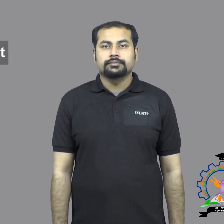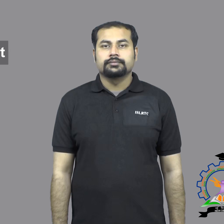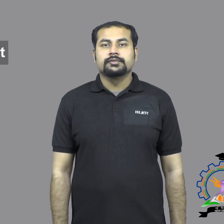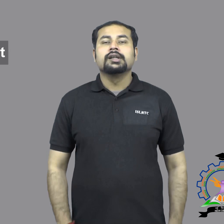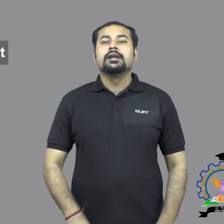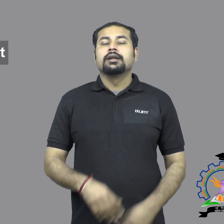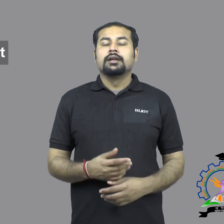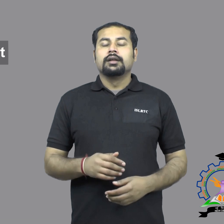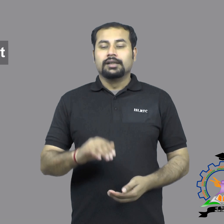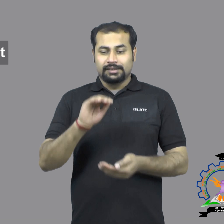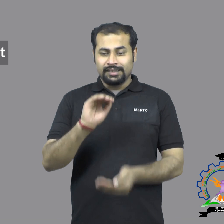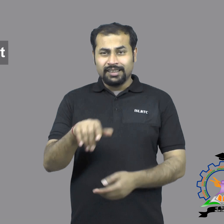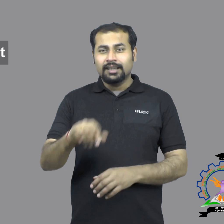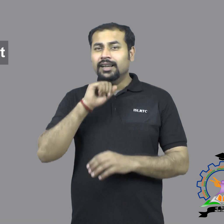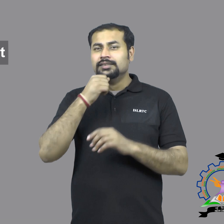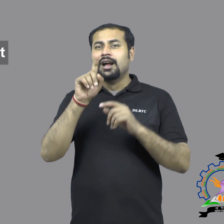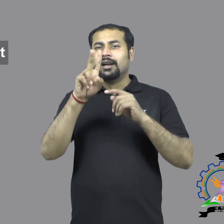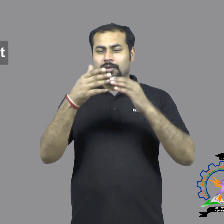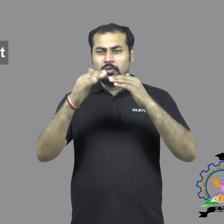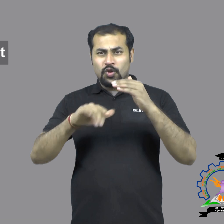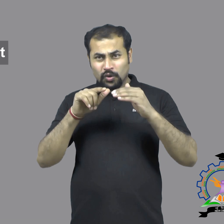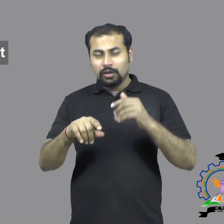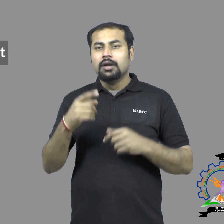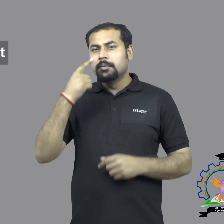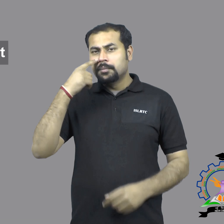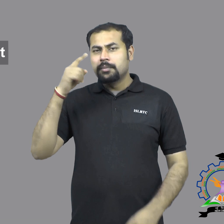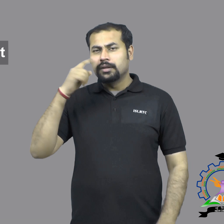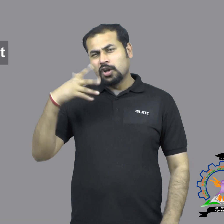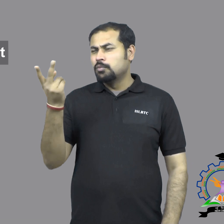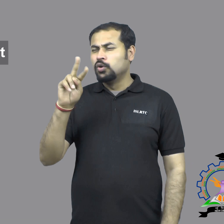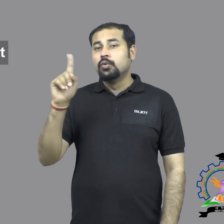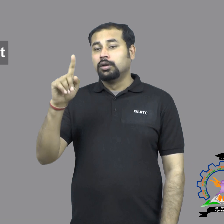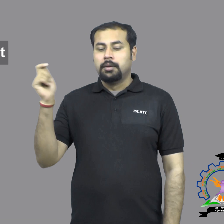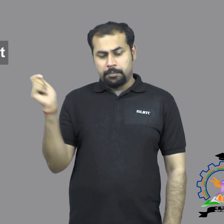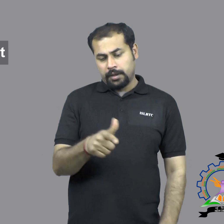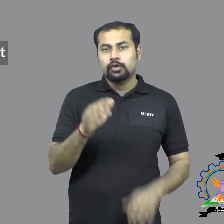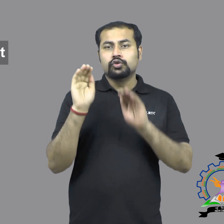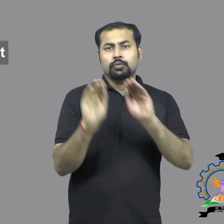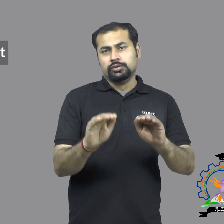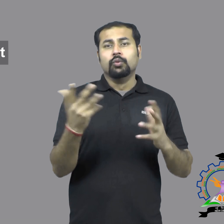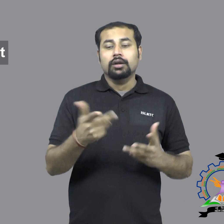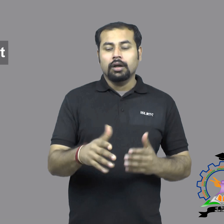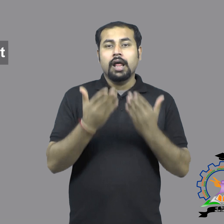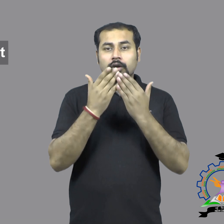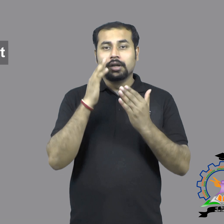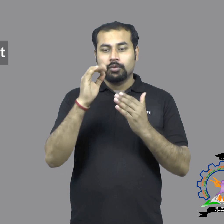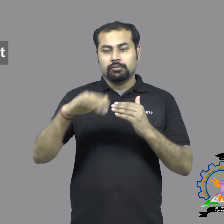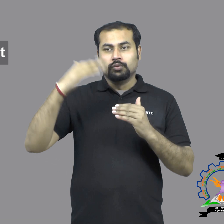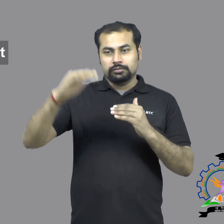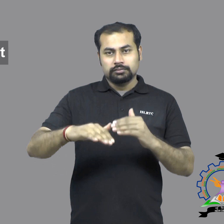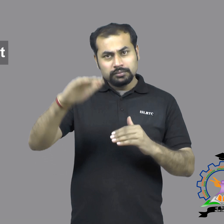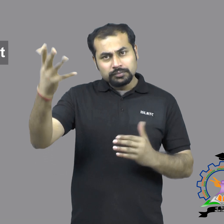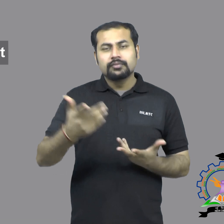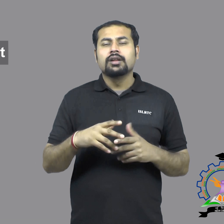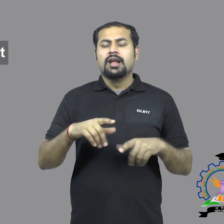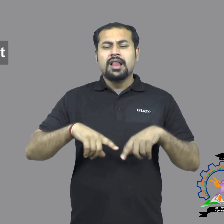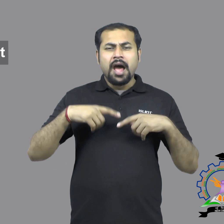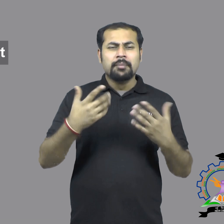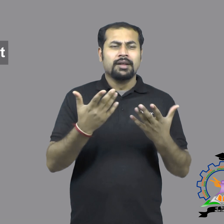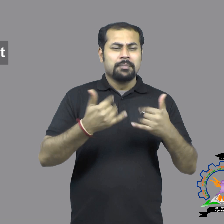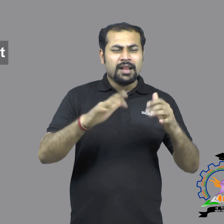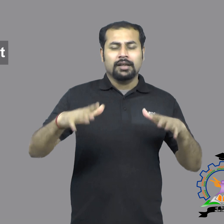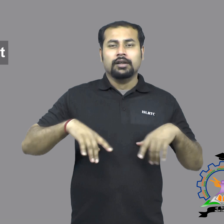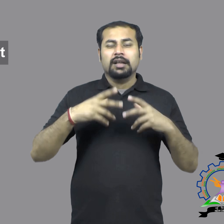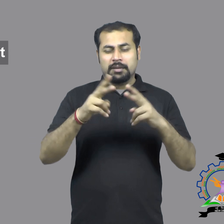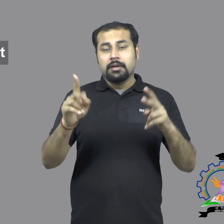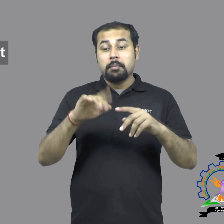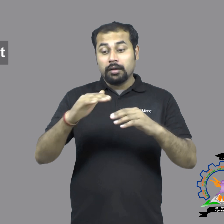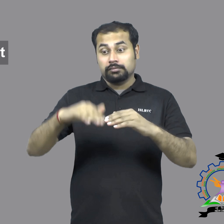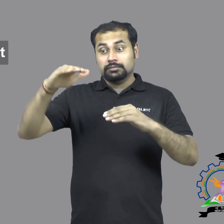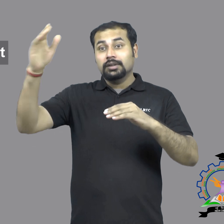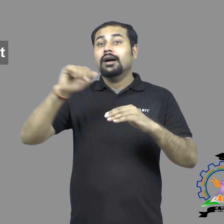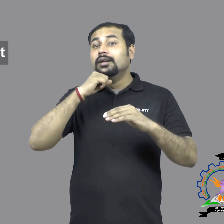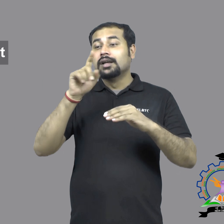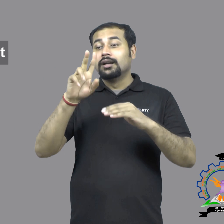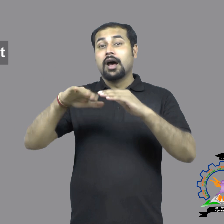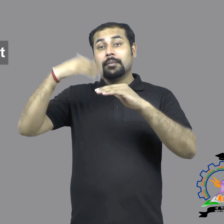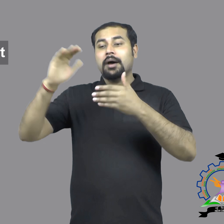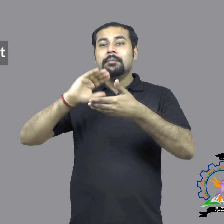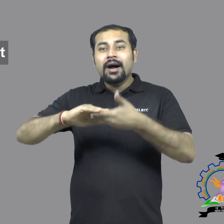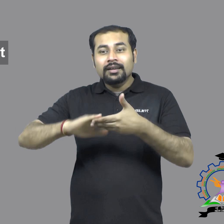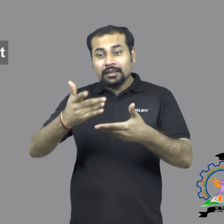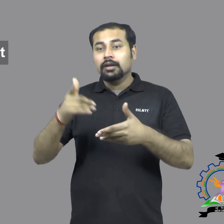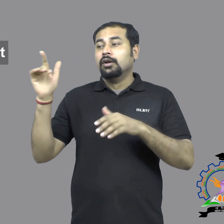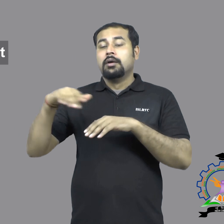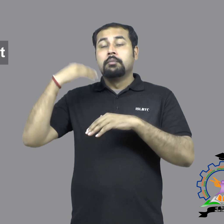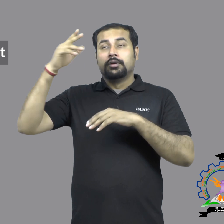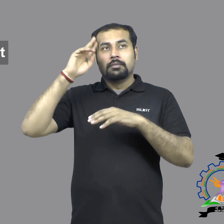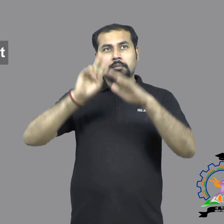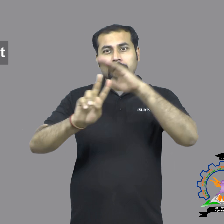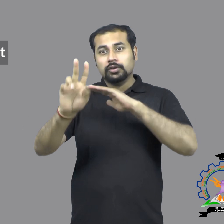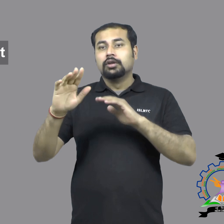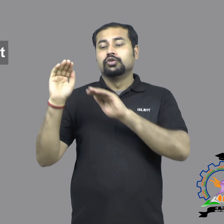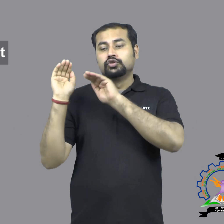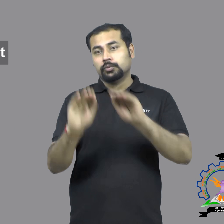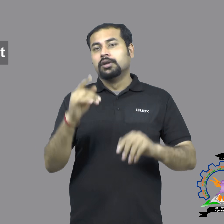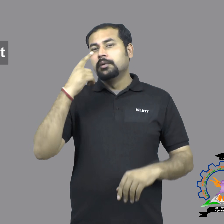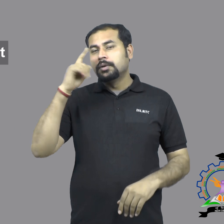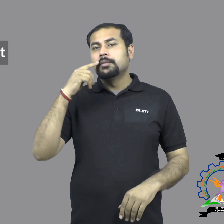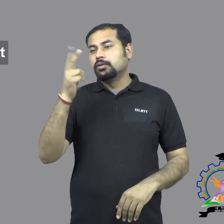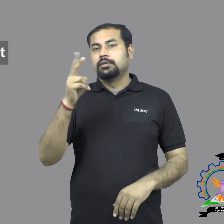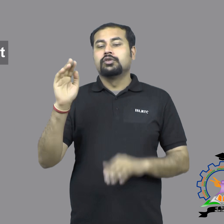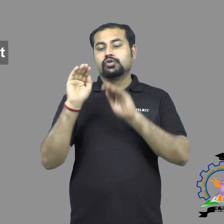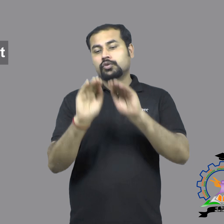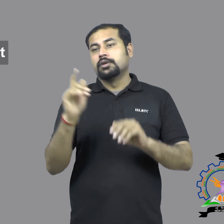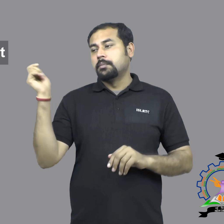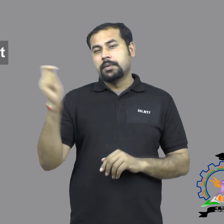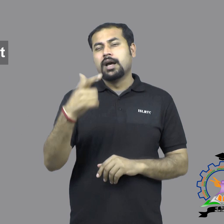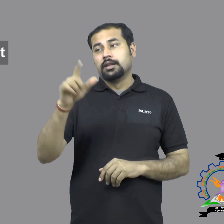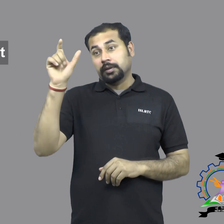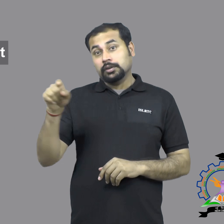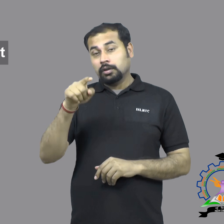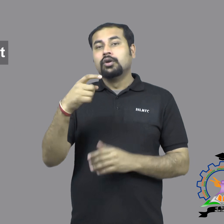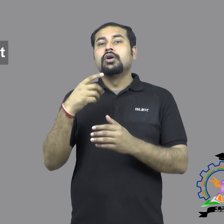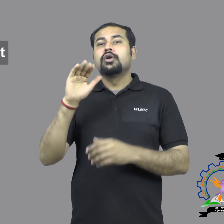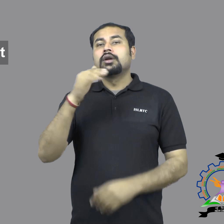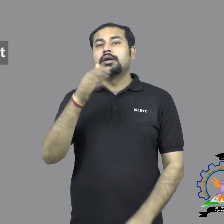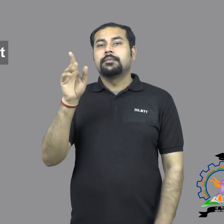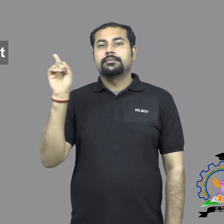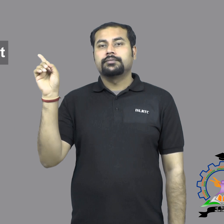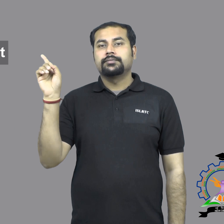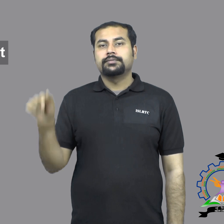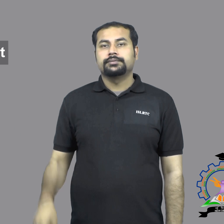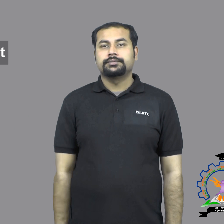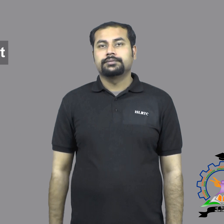Child Support